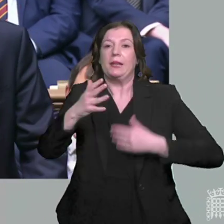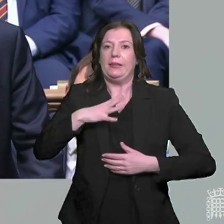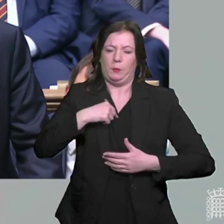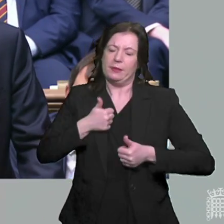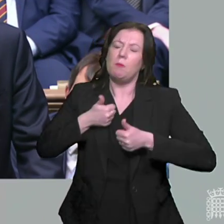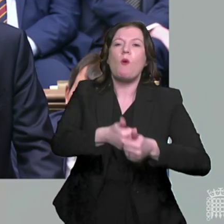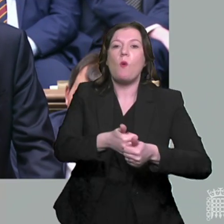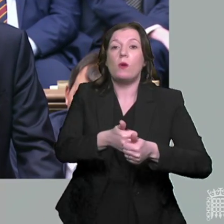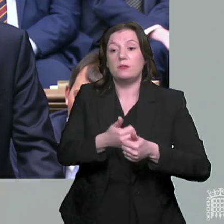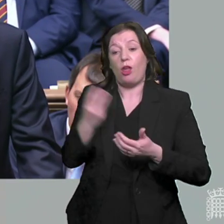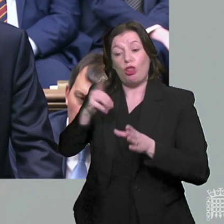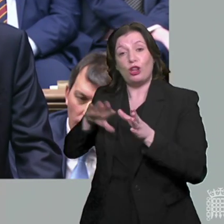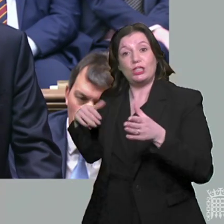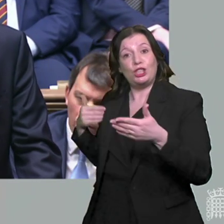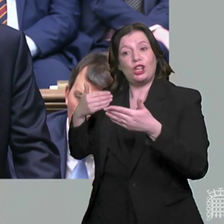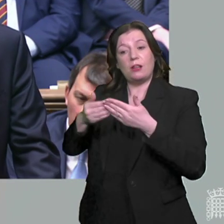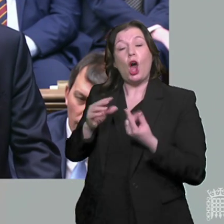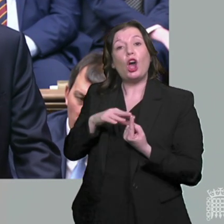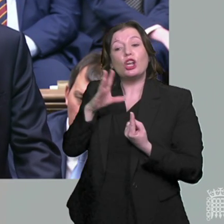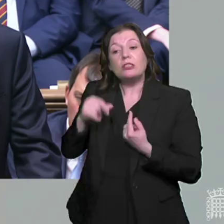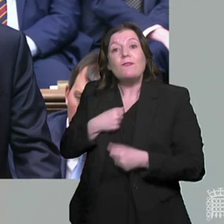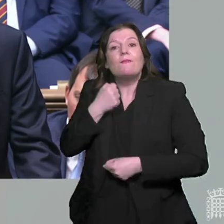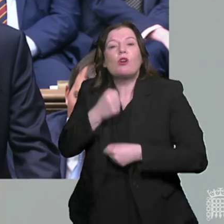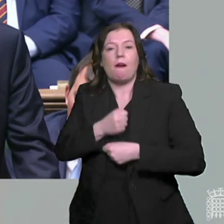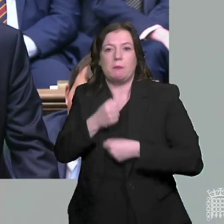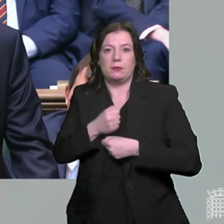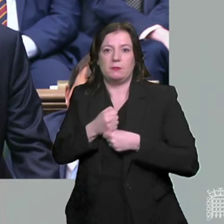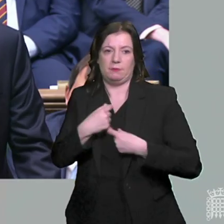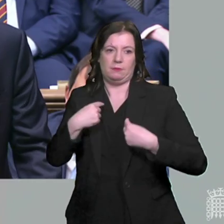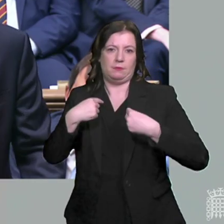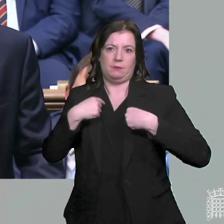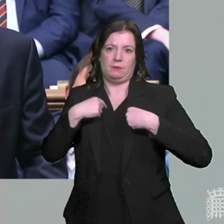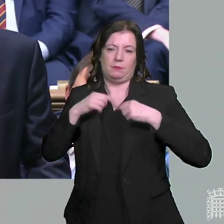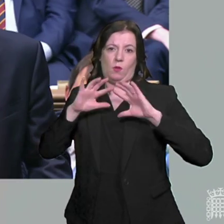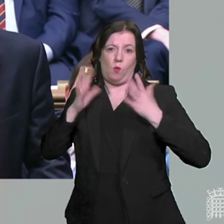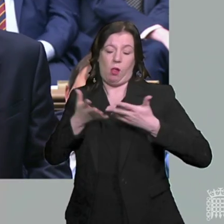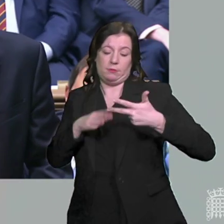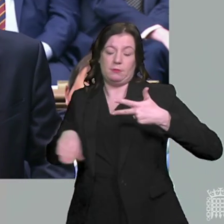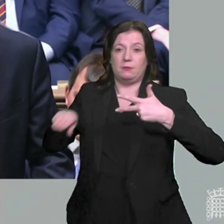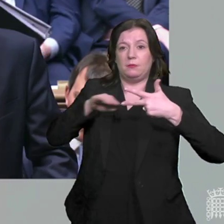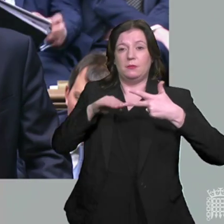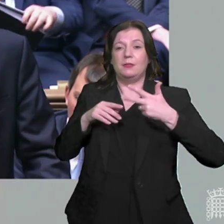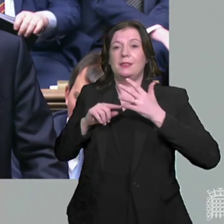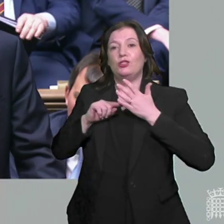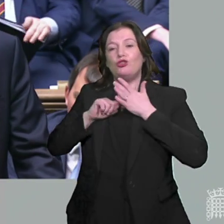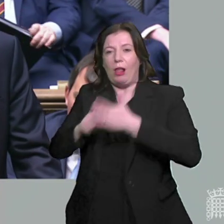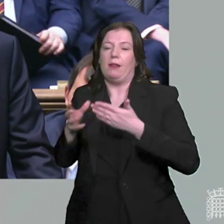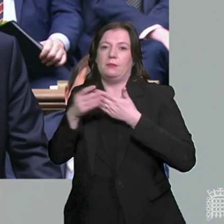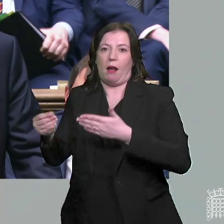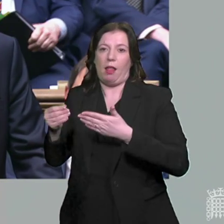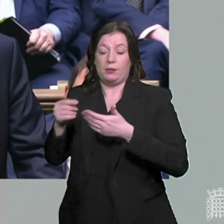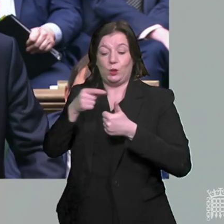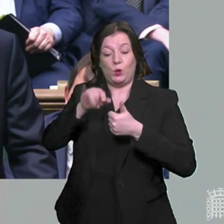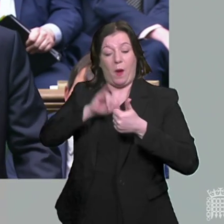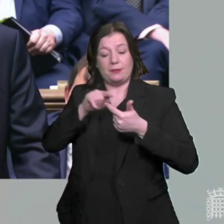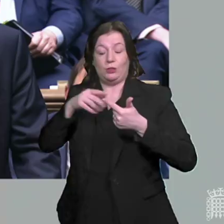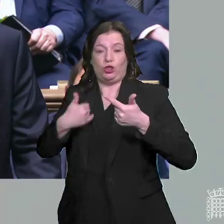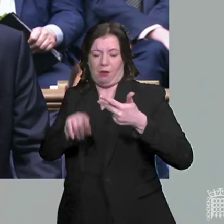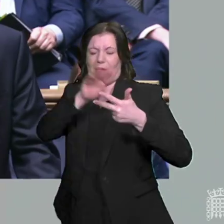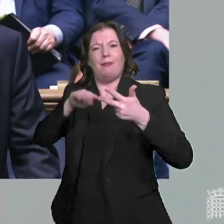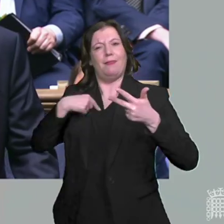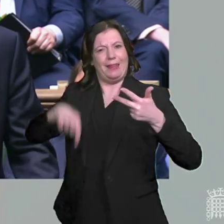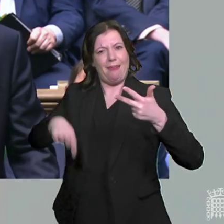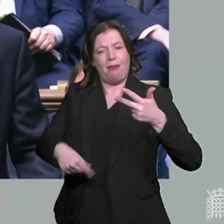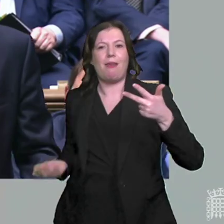Over the last 13 years, under Conservative leadership, we have become the world’s third trillion-dollar tech economy after the US and China.